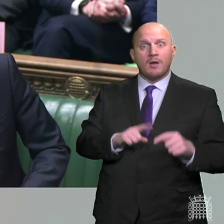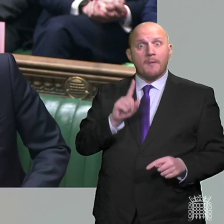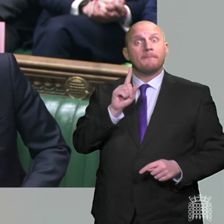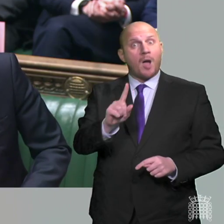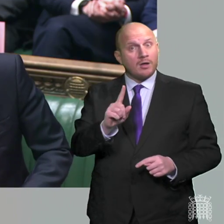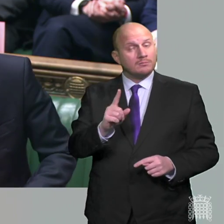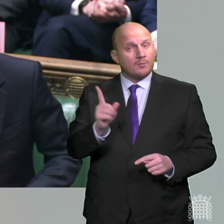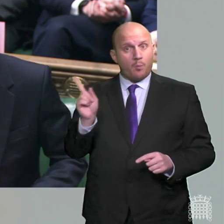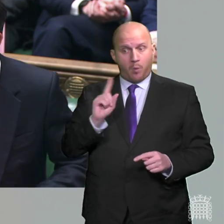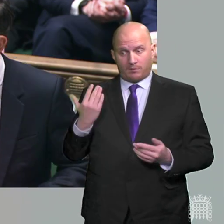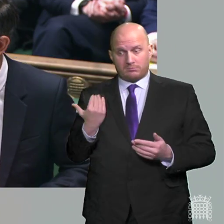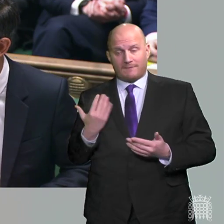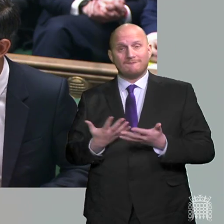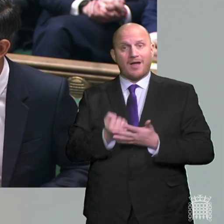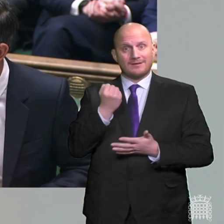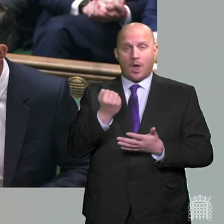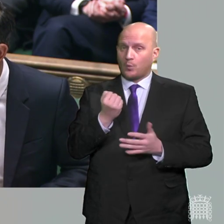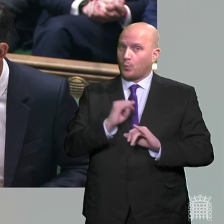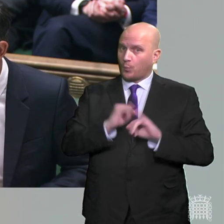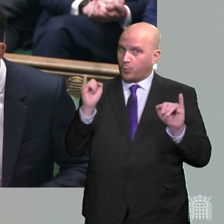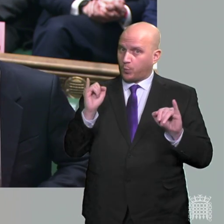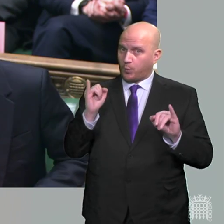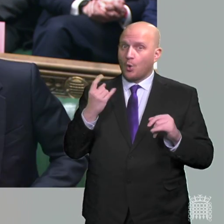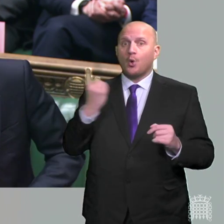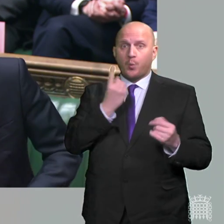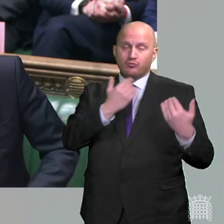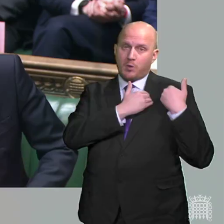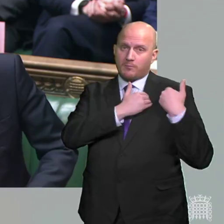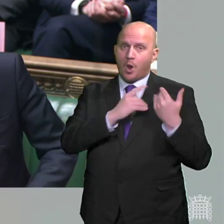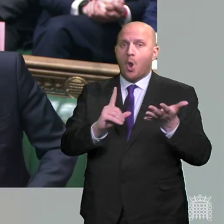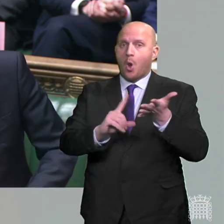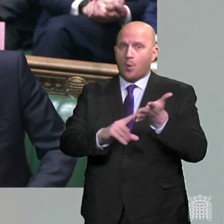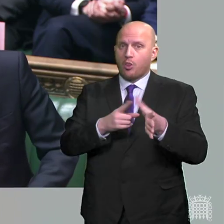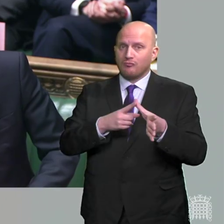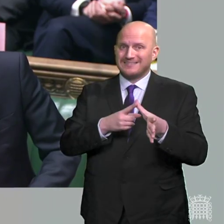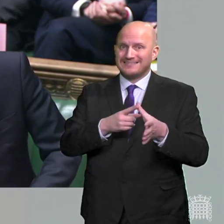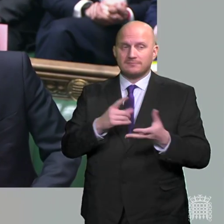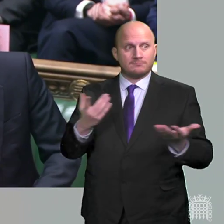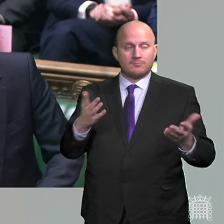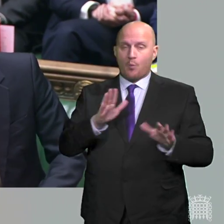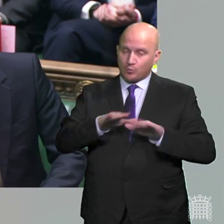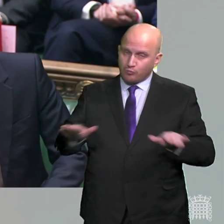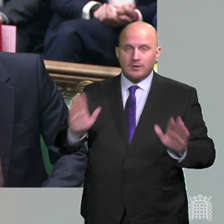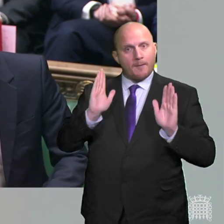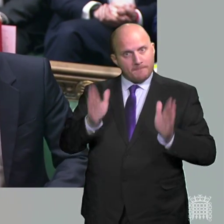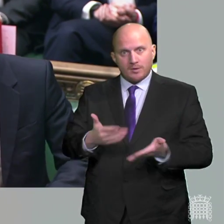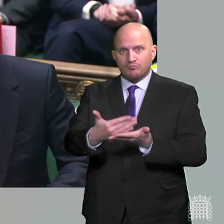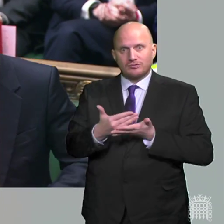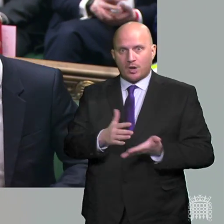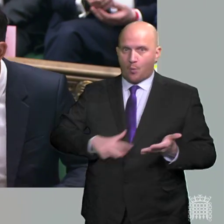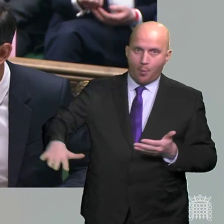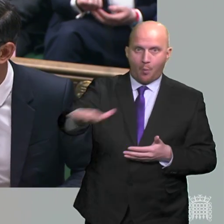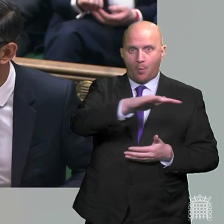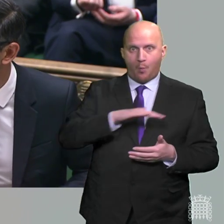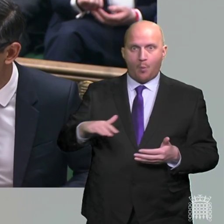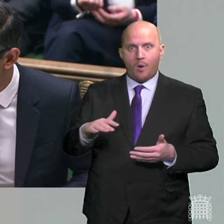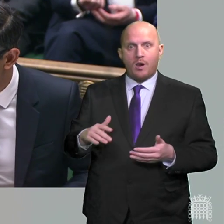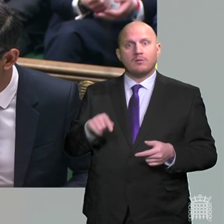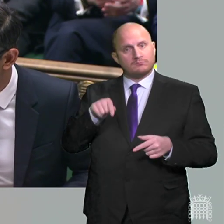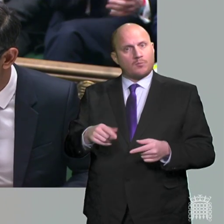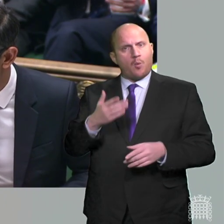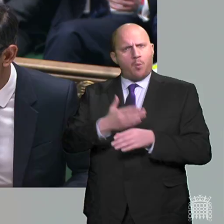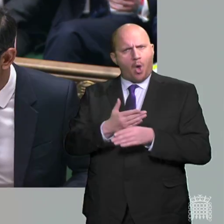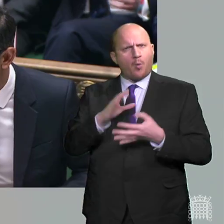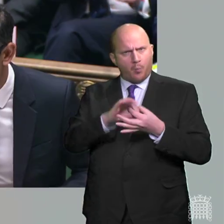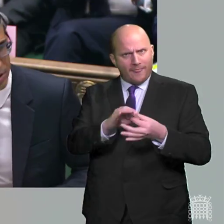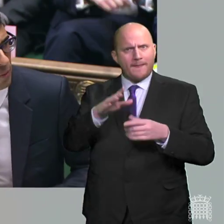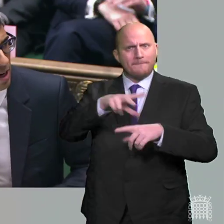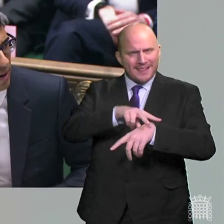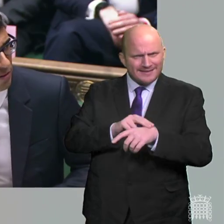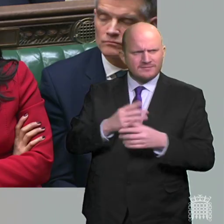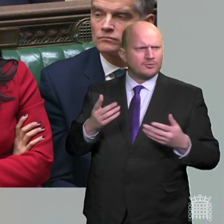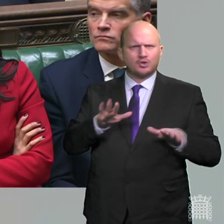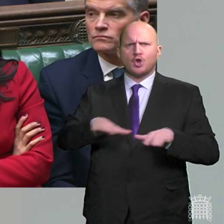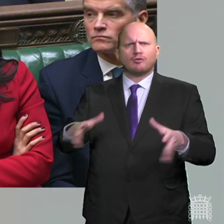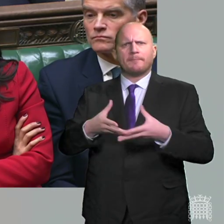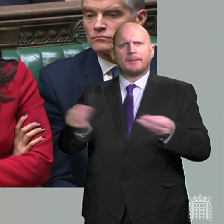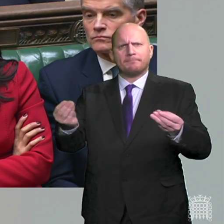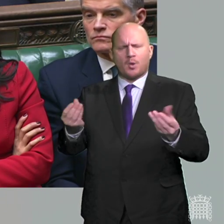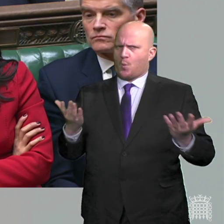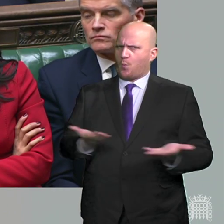Local authorities have a statutory duty to protect all children regardless of where they go missing from, and in that situation they work closely with local agencies, including the police, to establish their whereabouts.